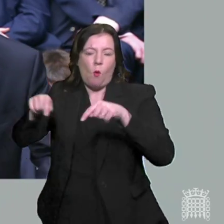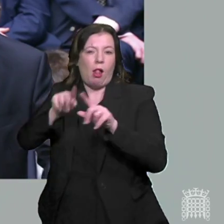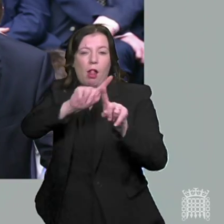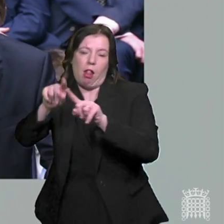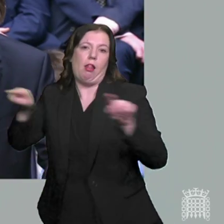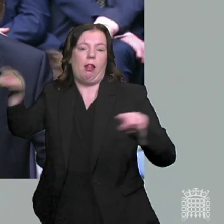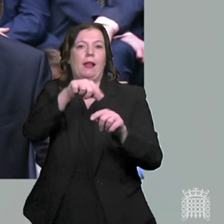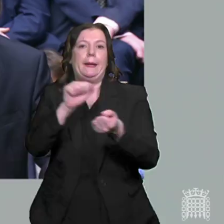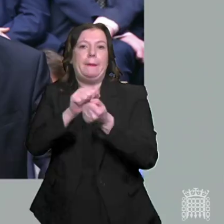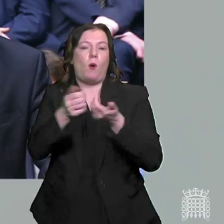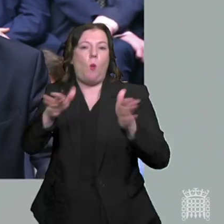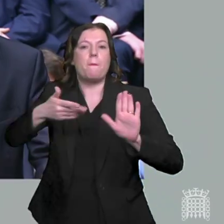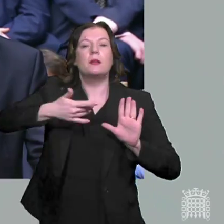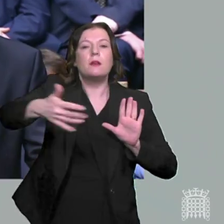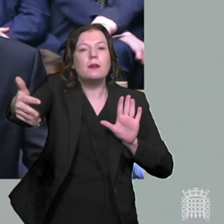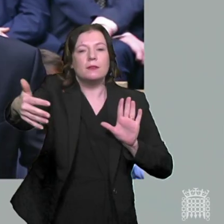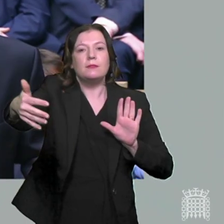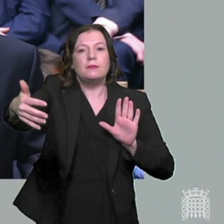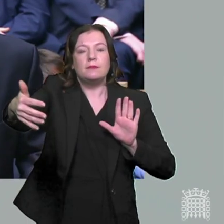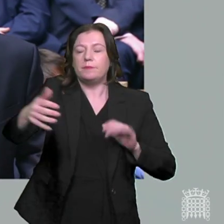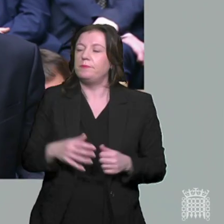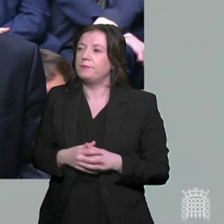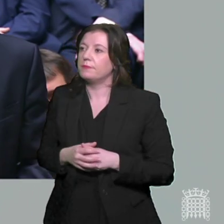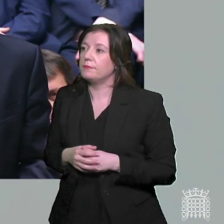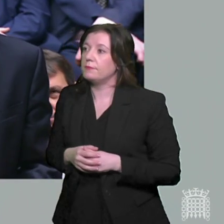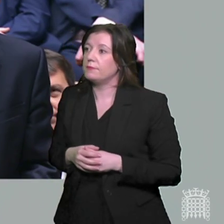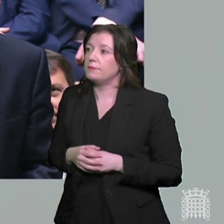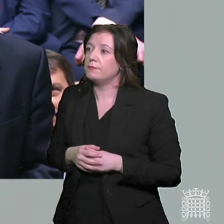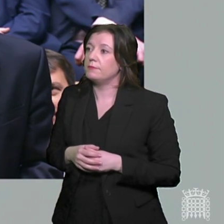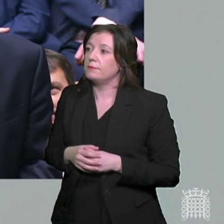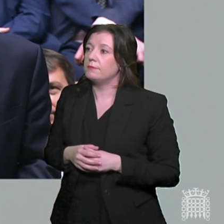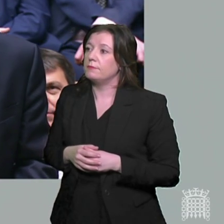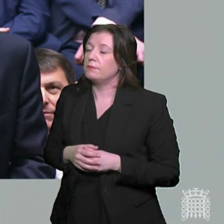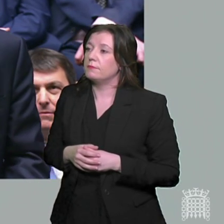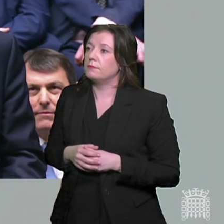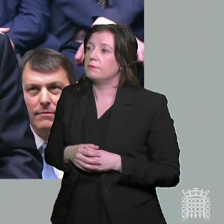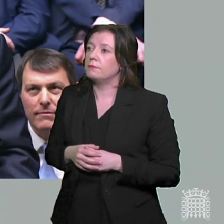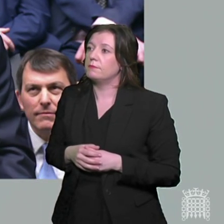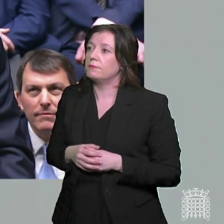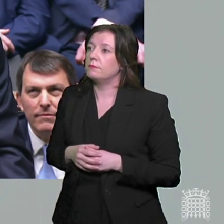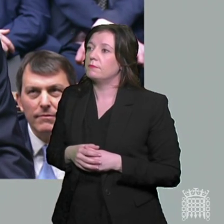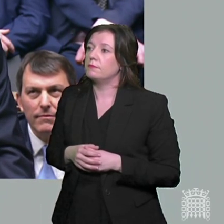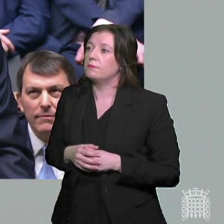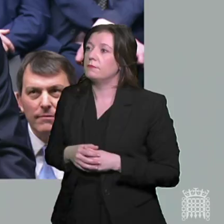I have also heard from the charities Minister